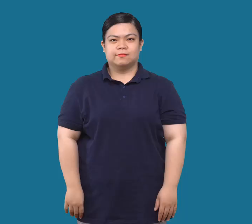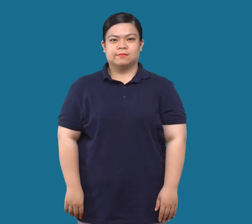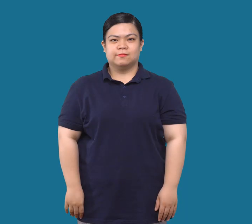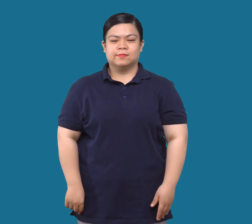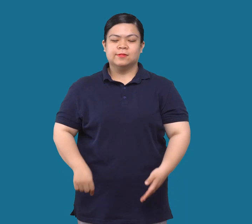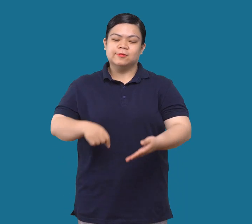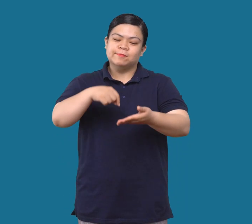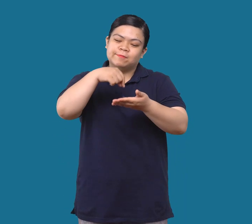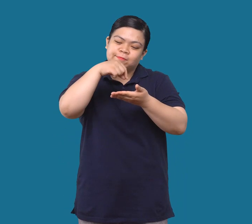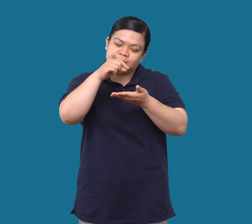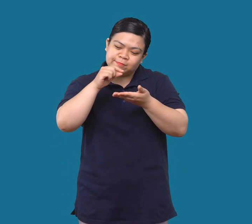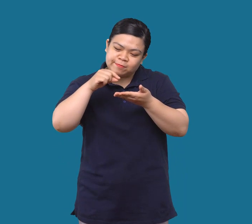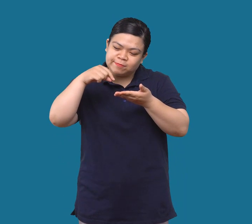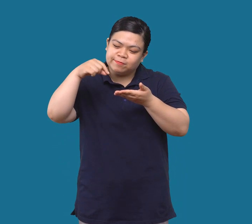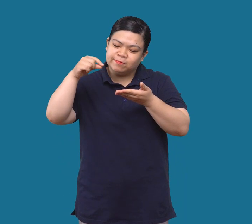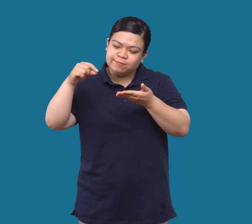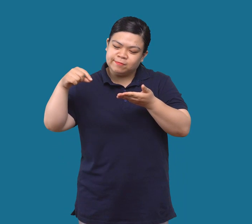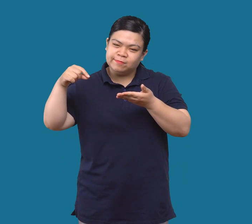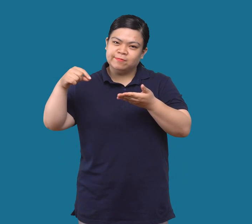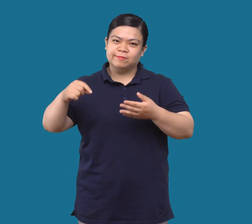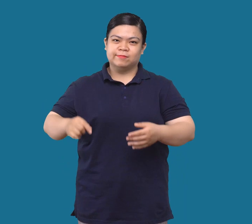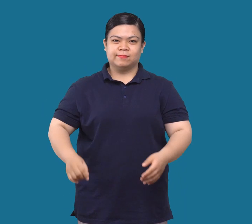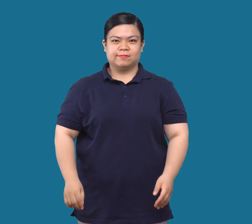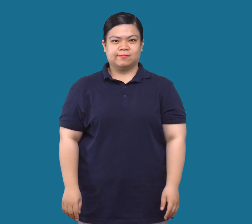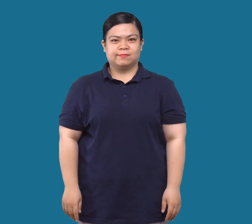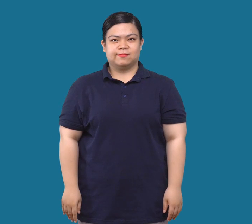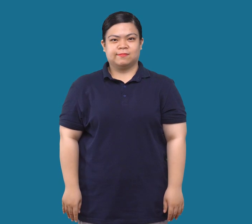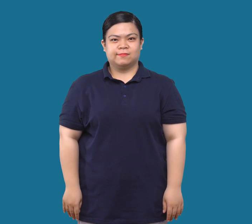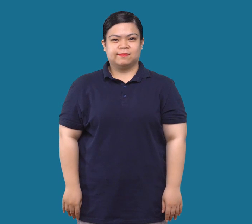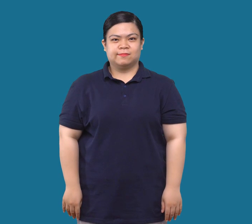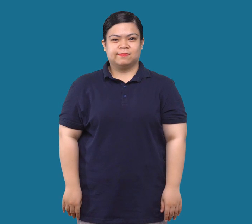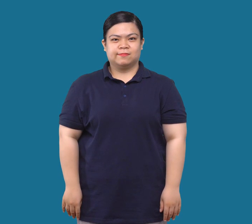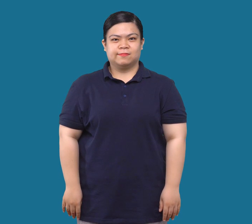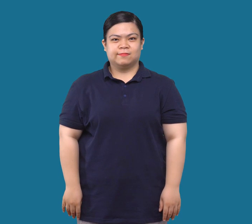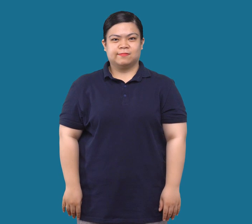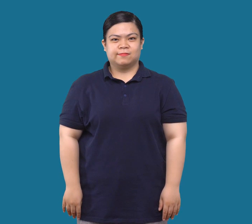tập viết